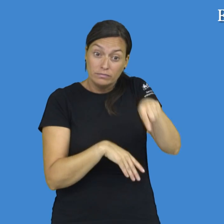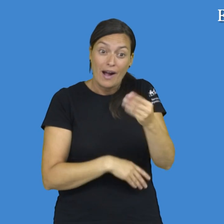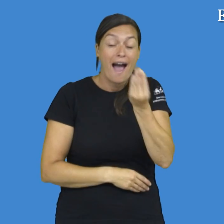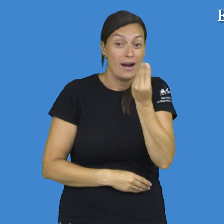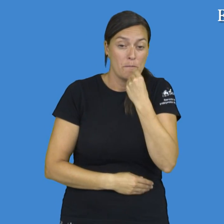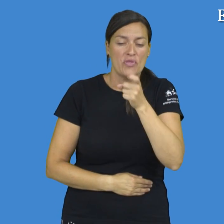comer